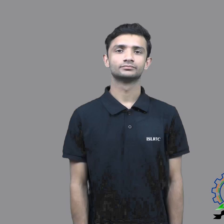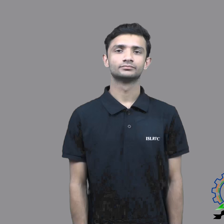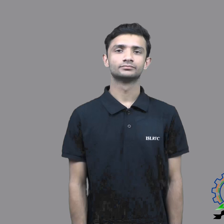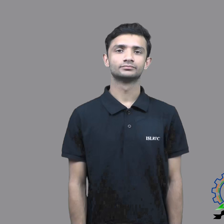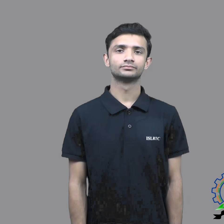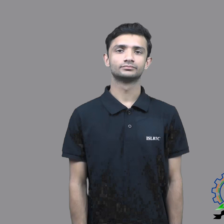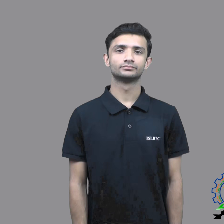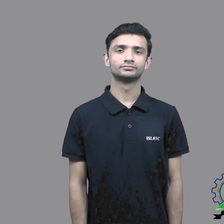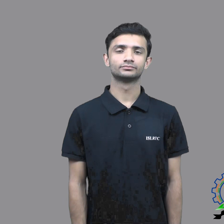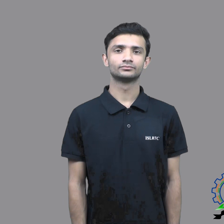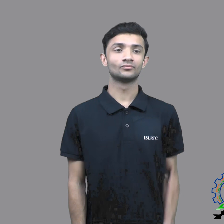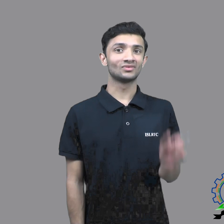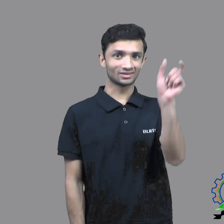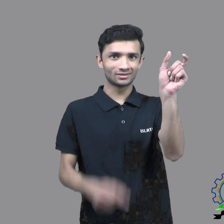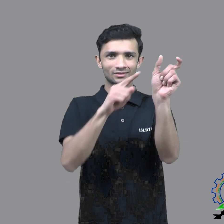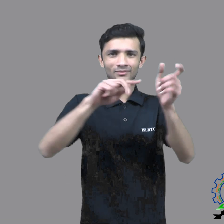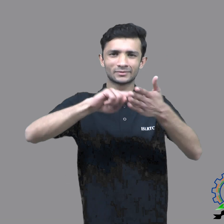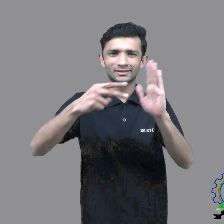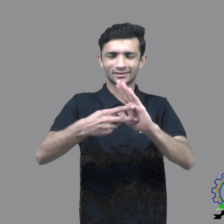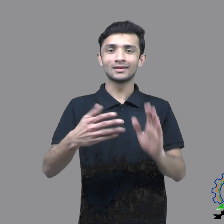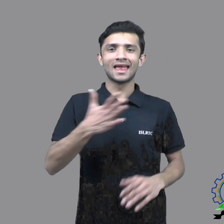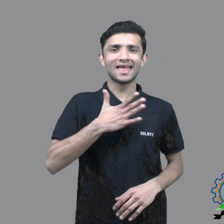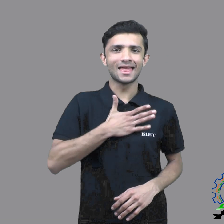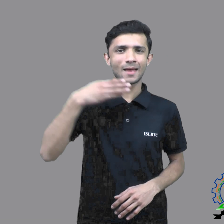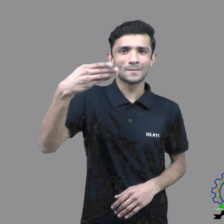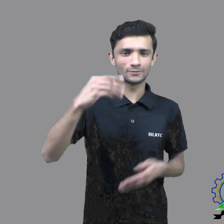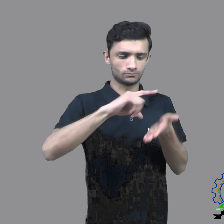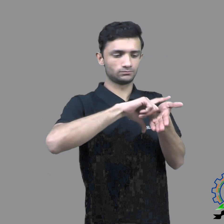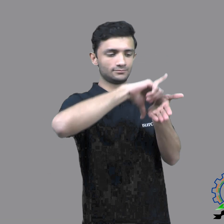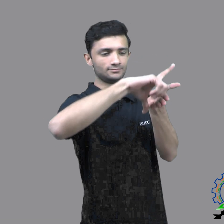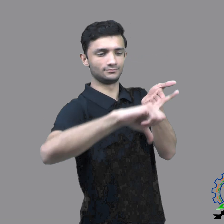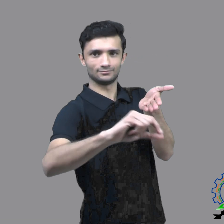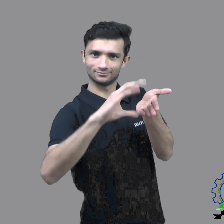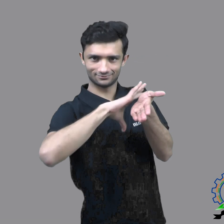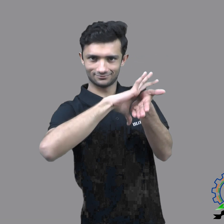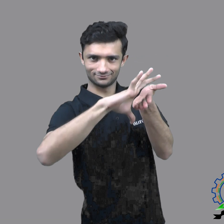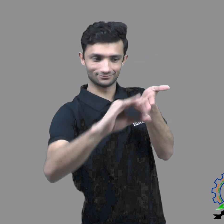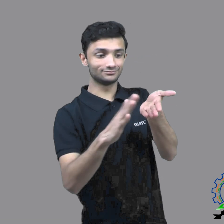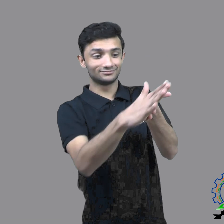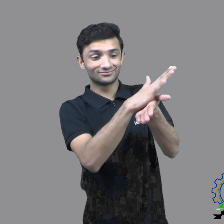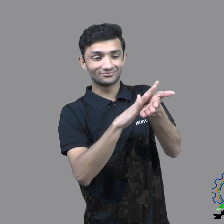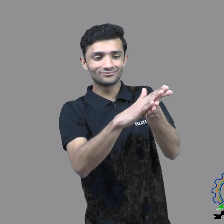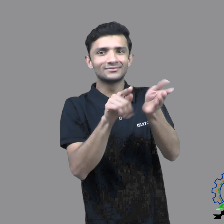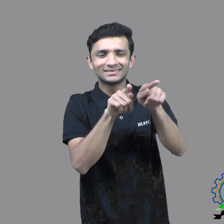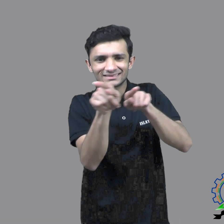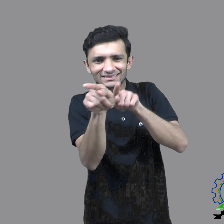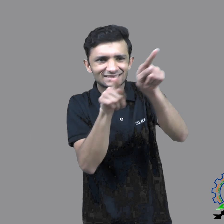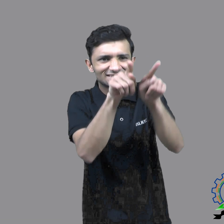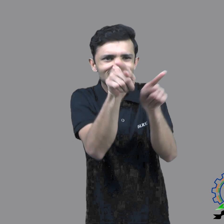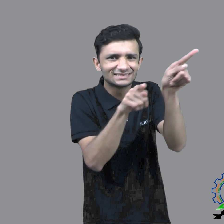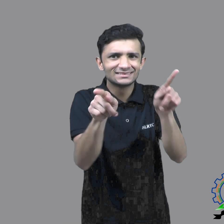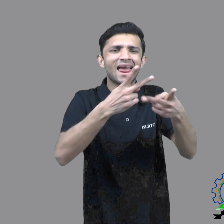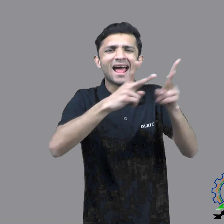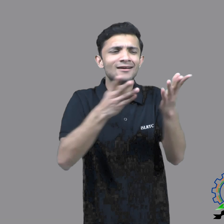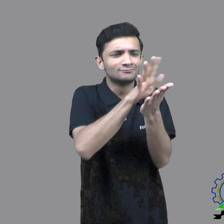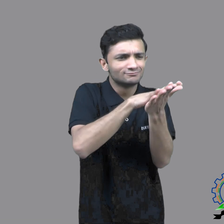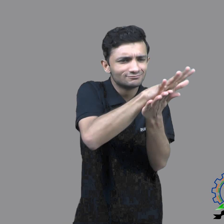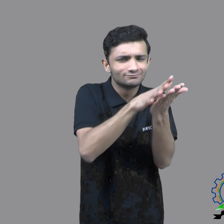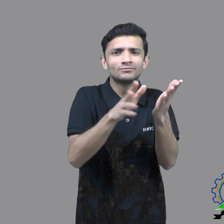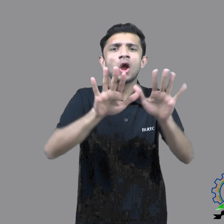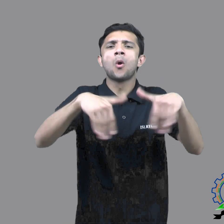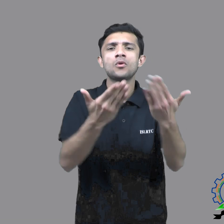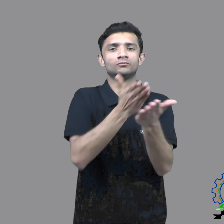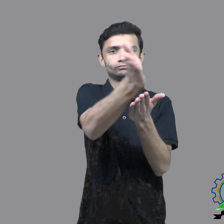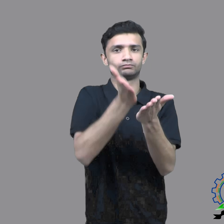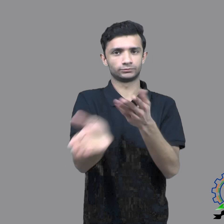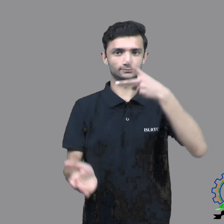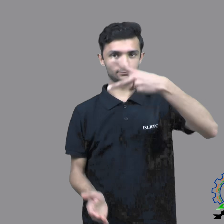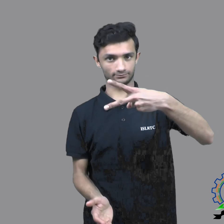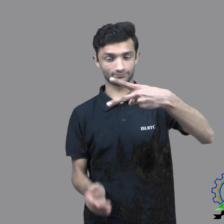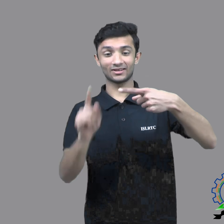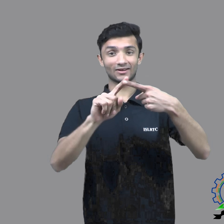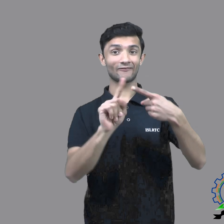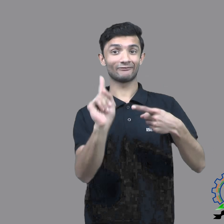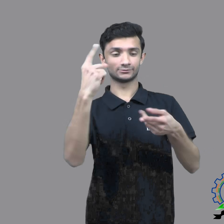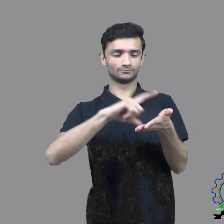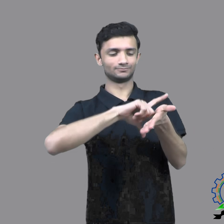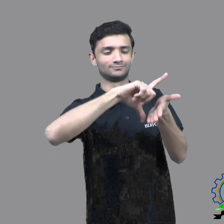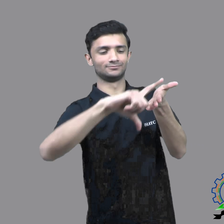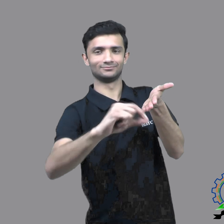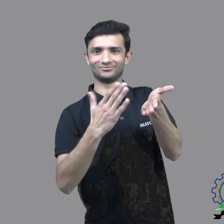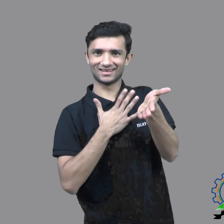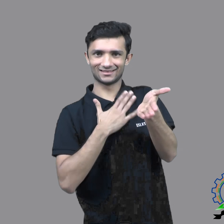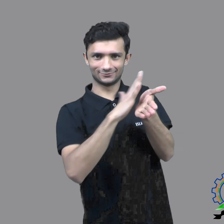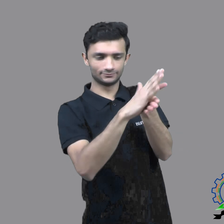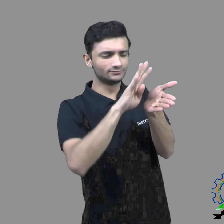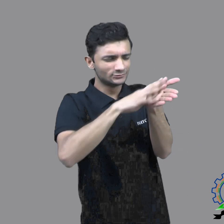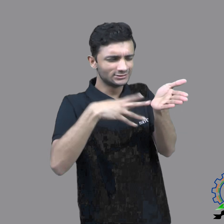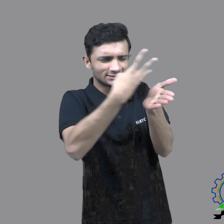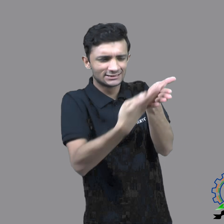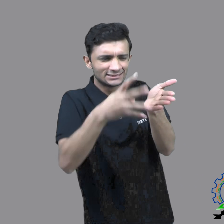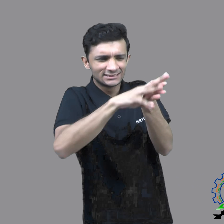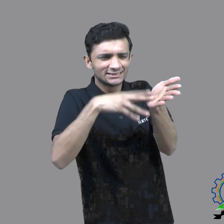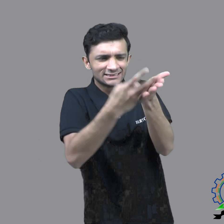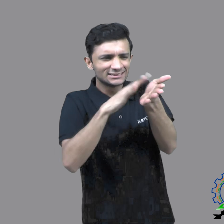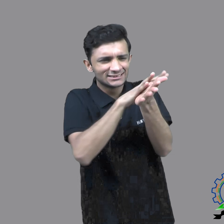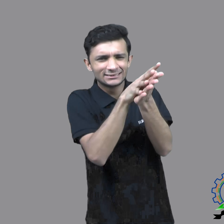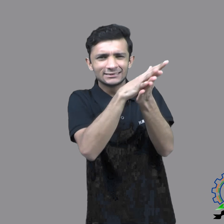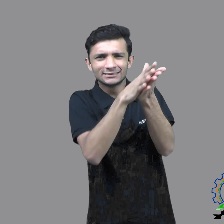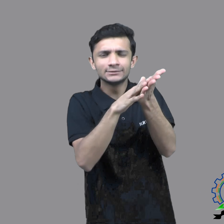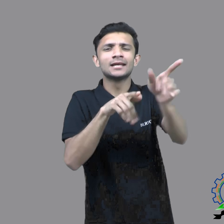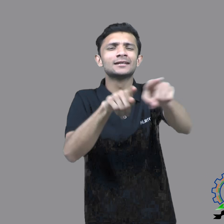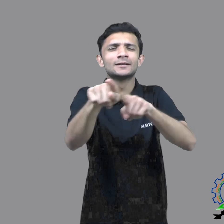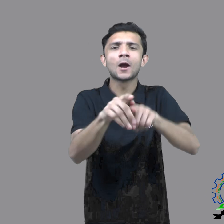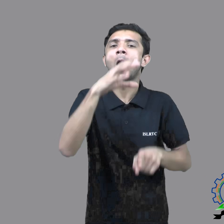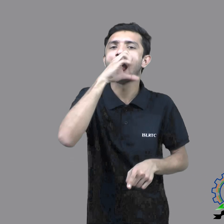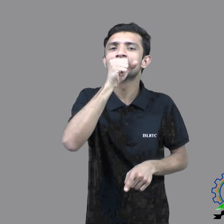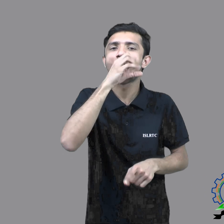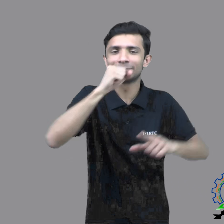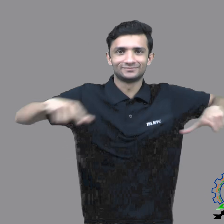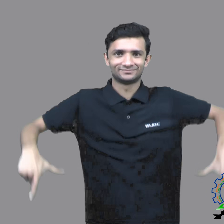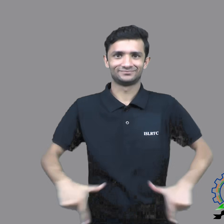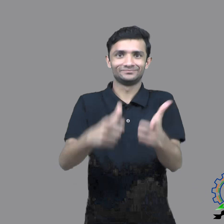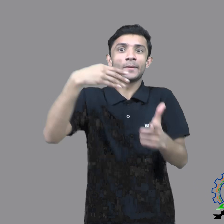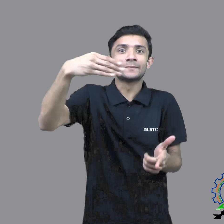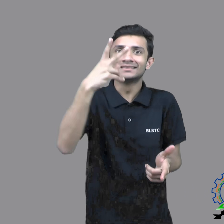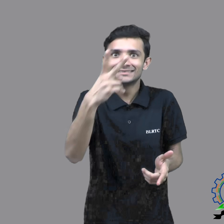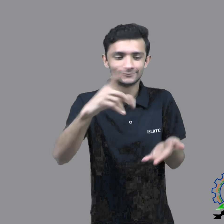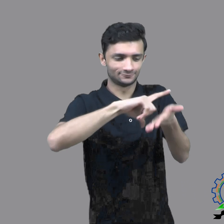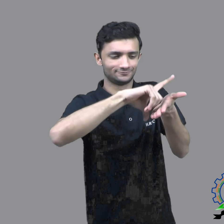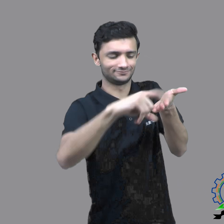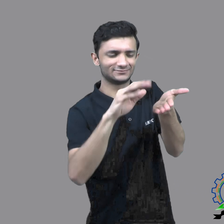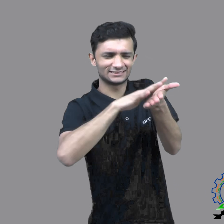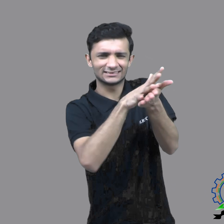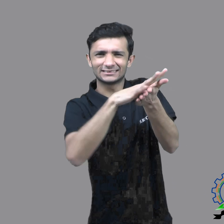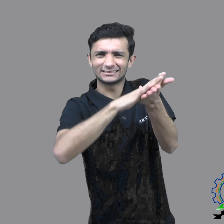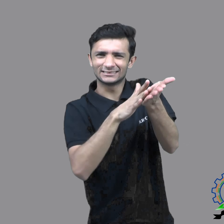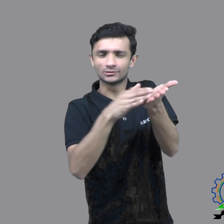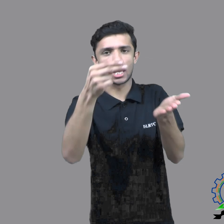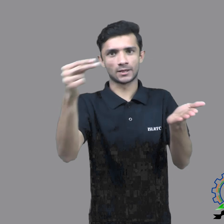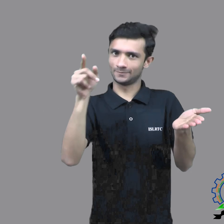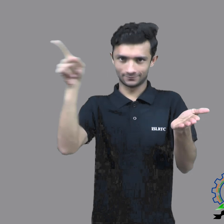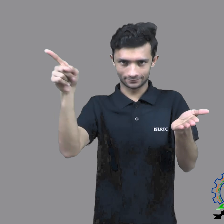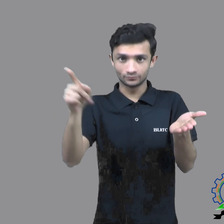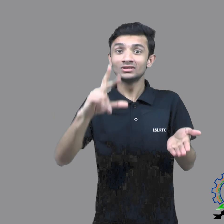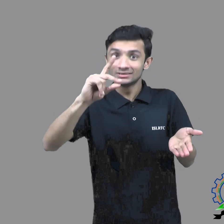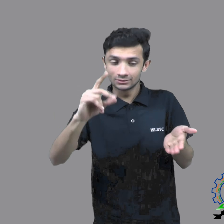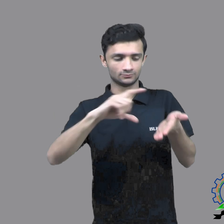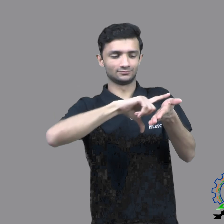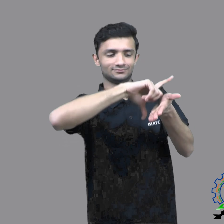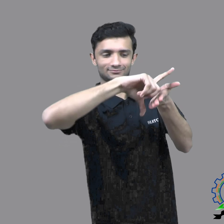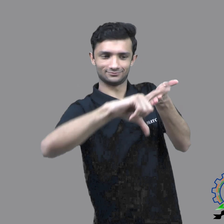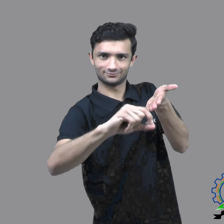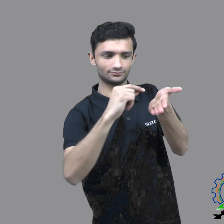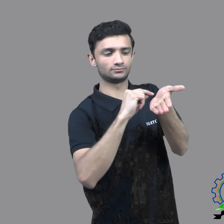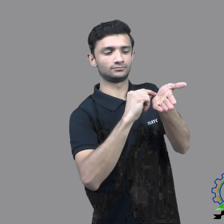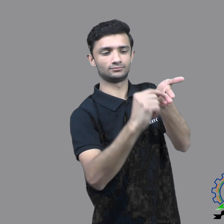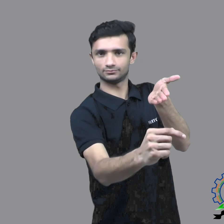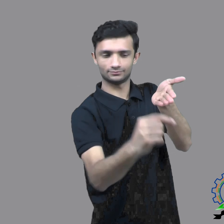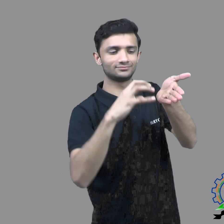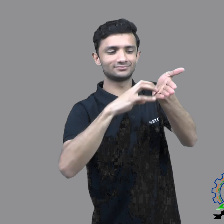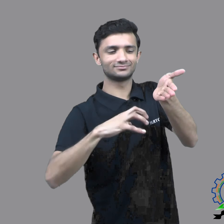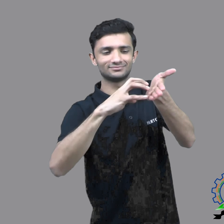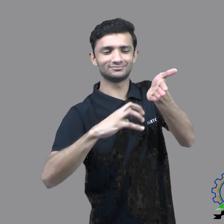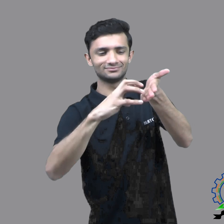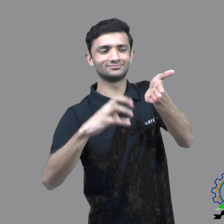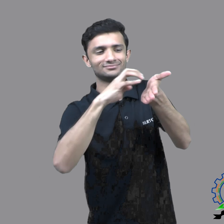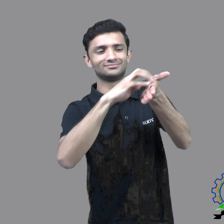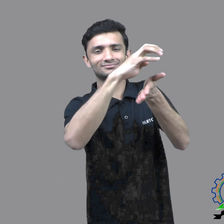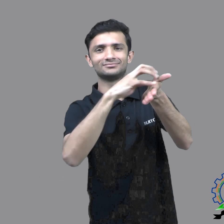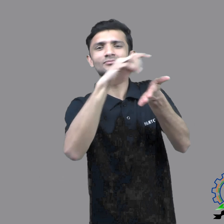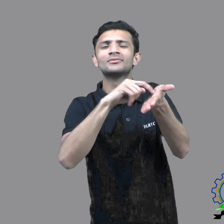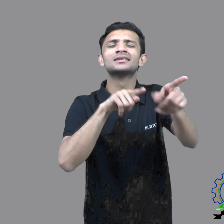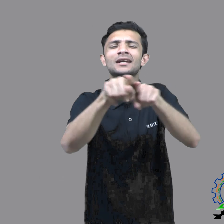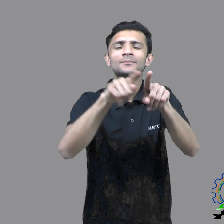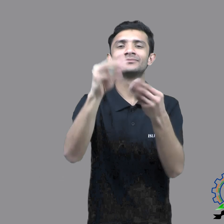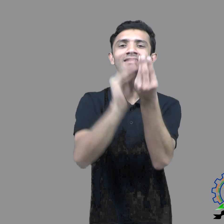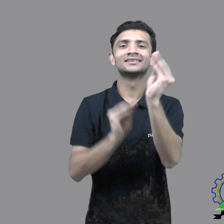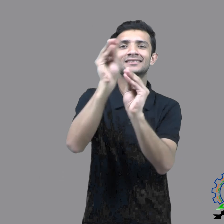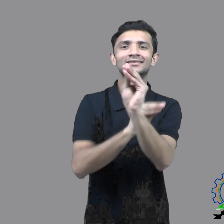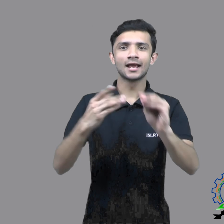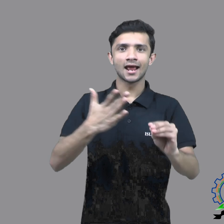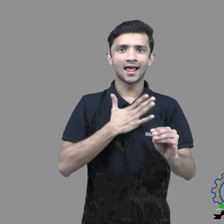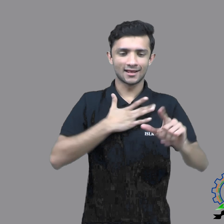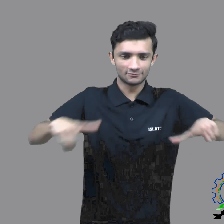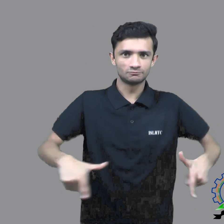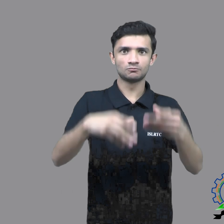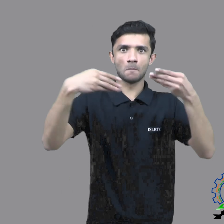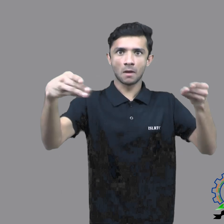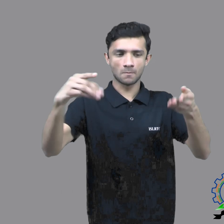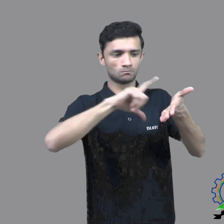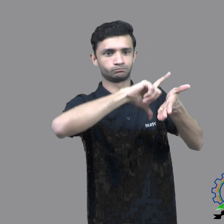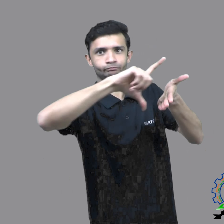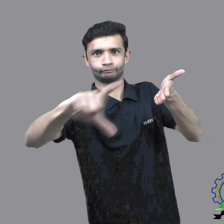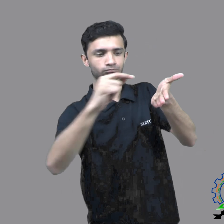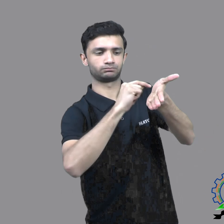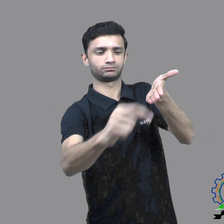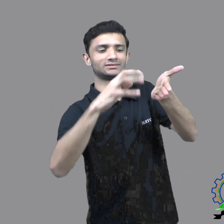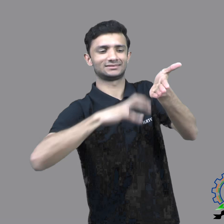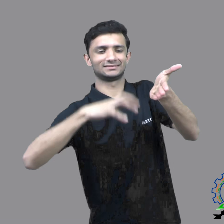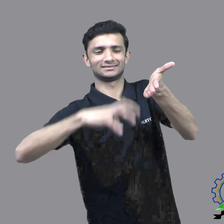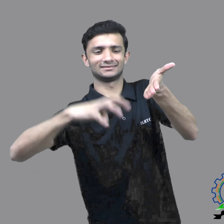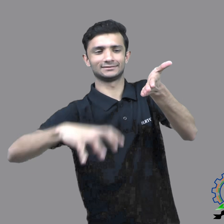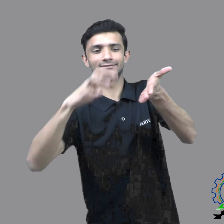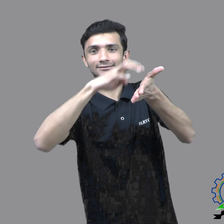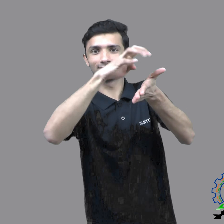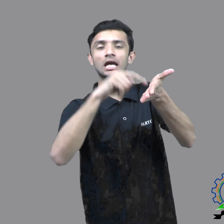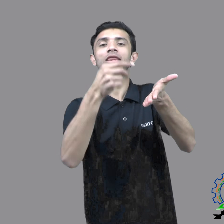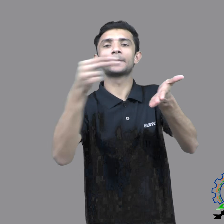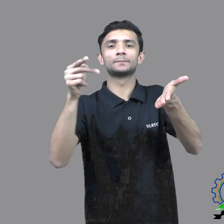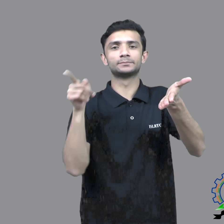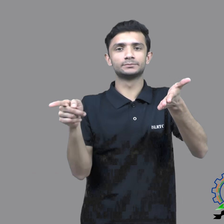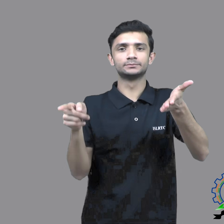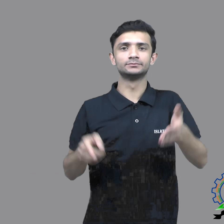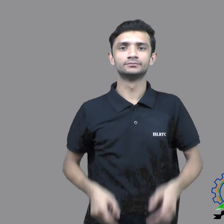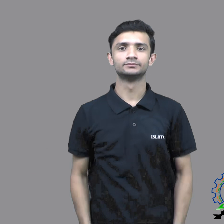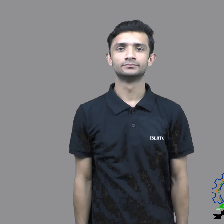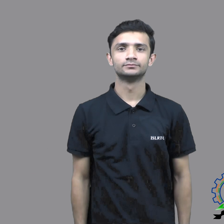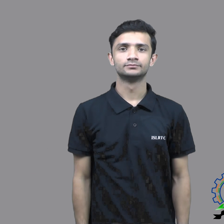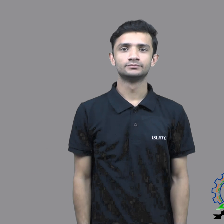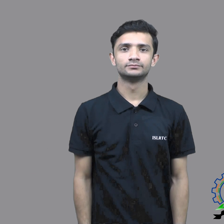Reticulate Venation and Parallel Venation